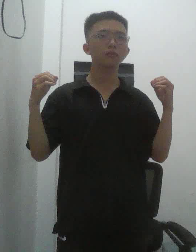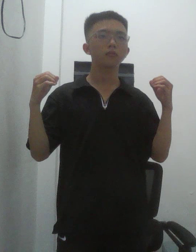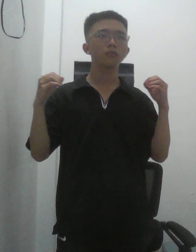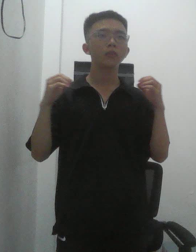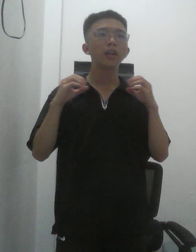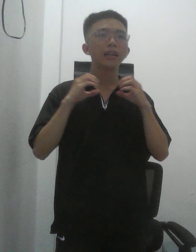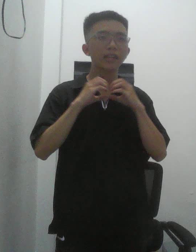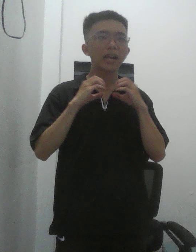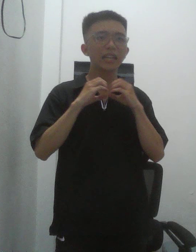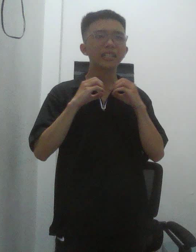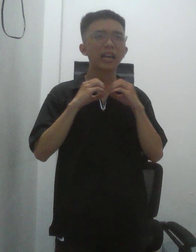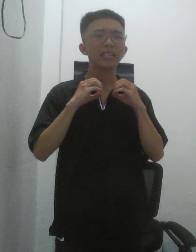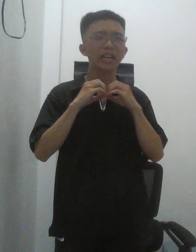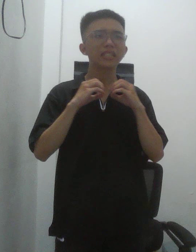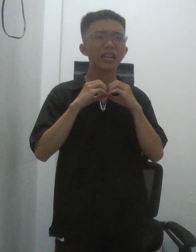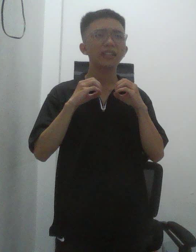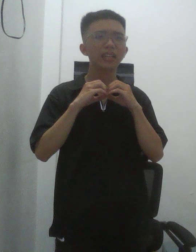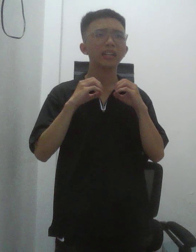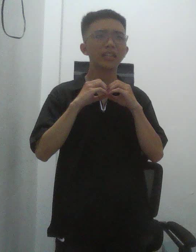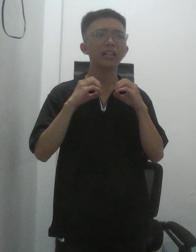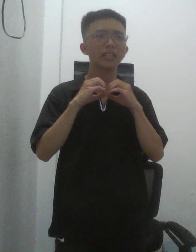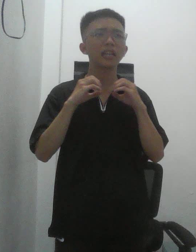cai nhau